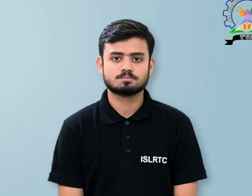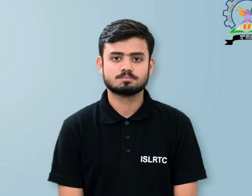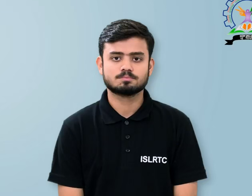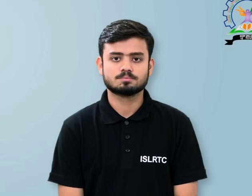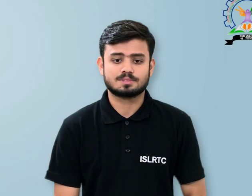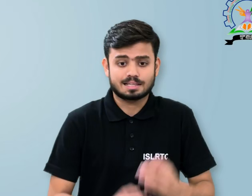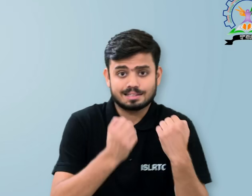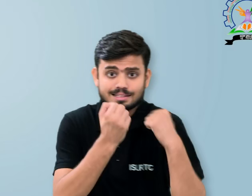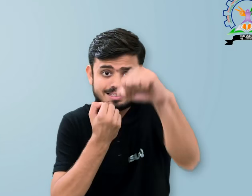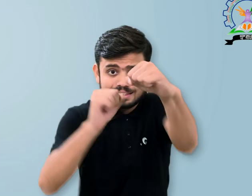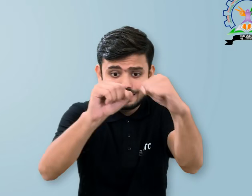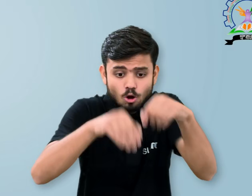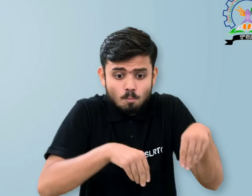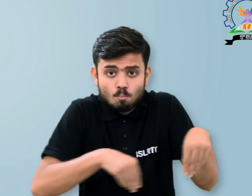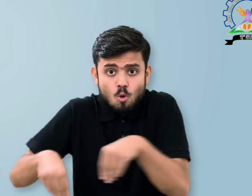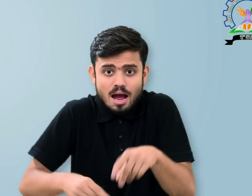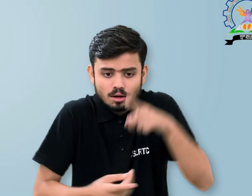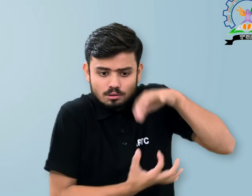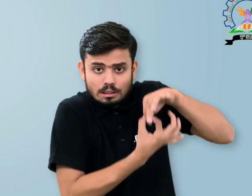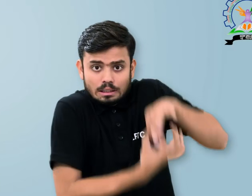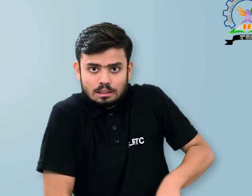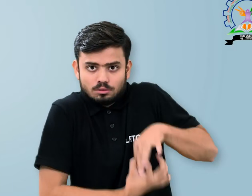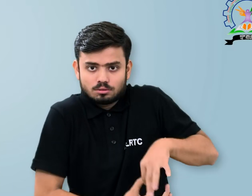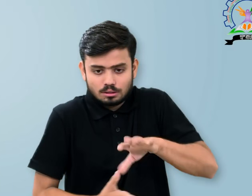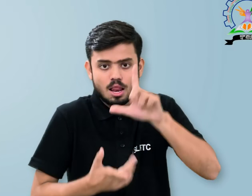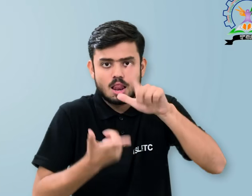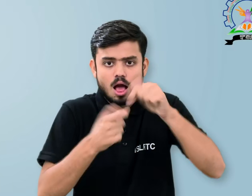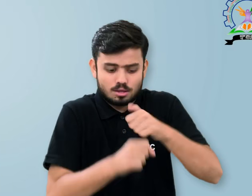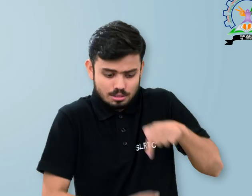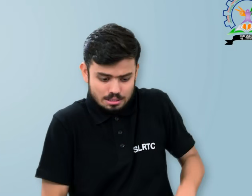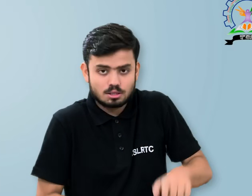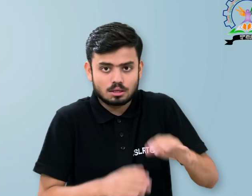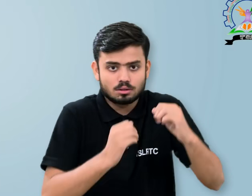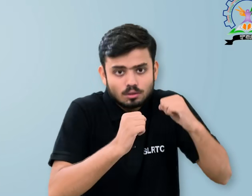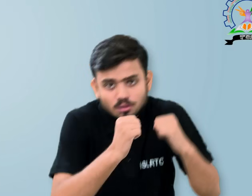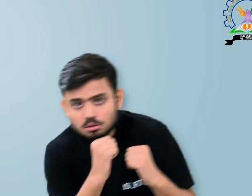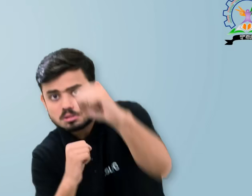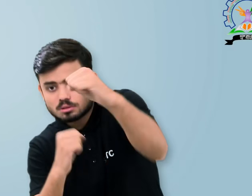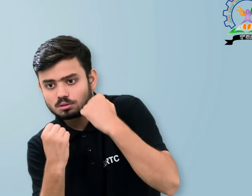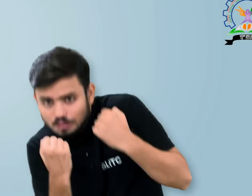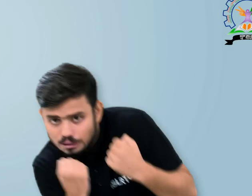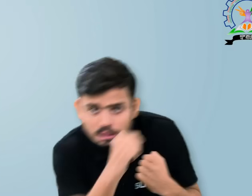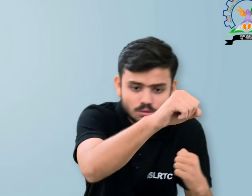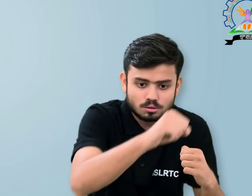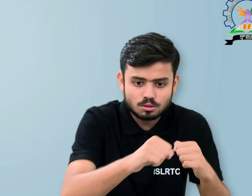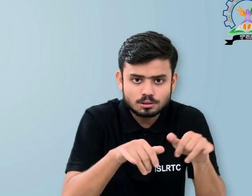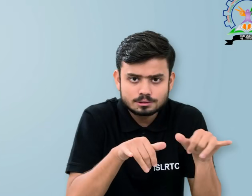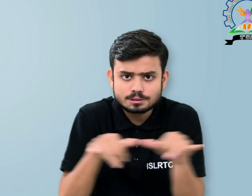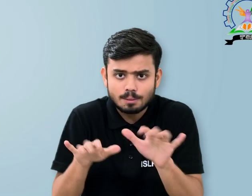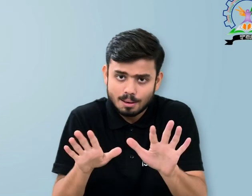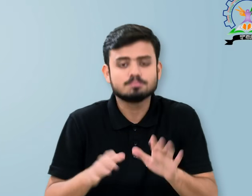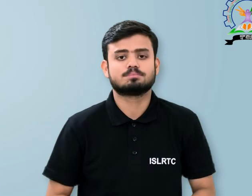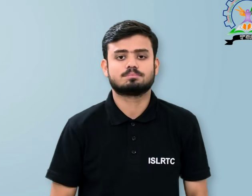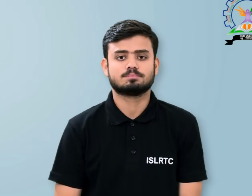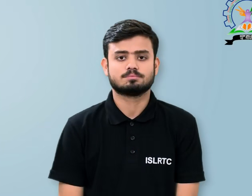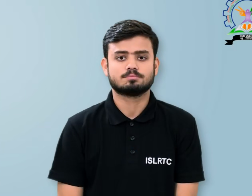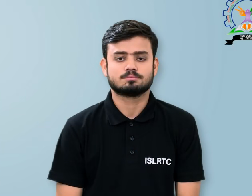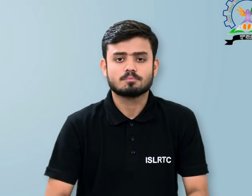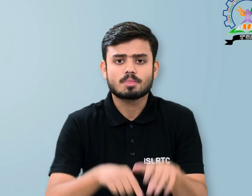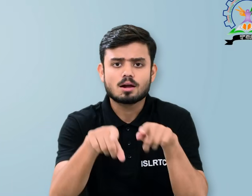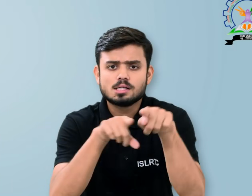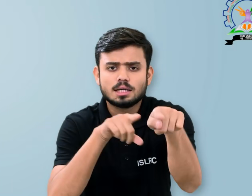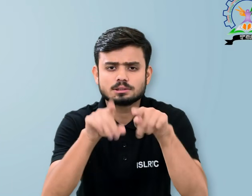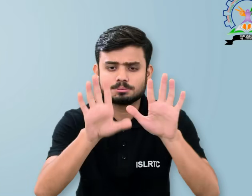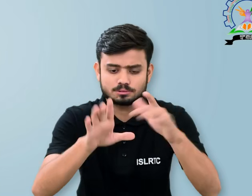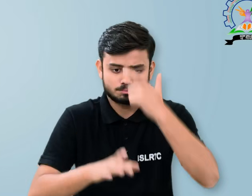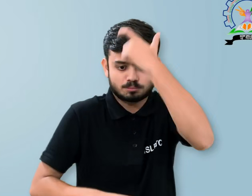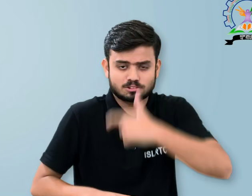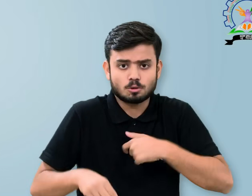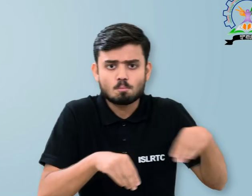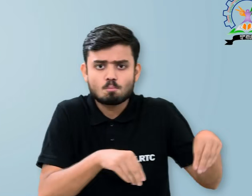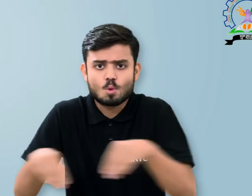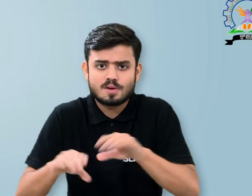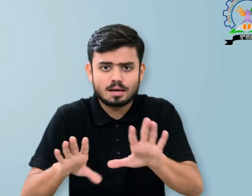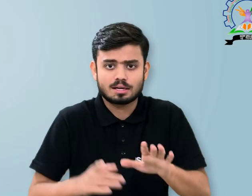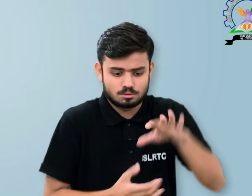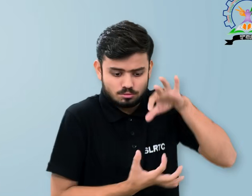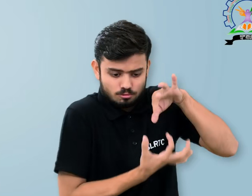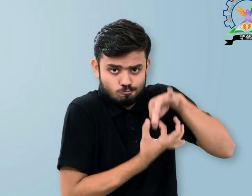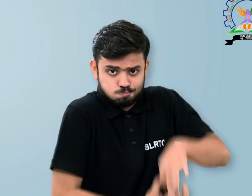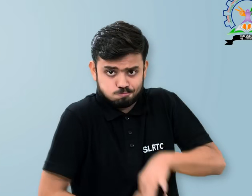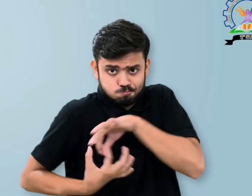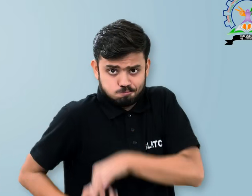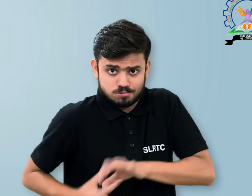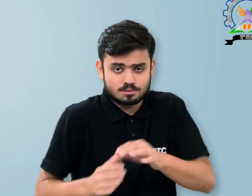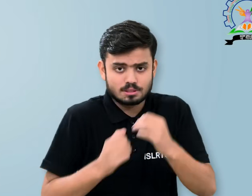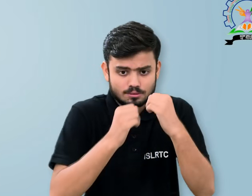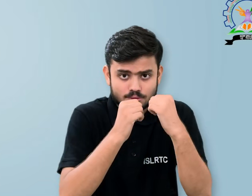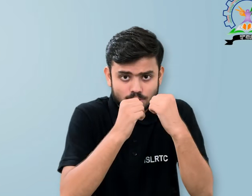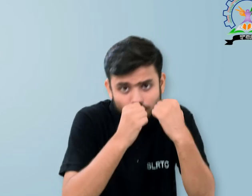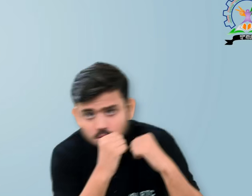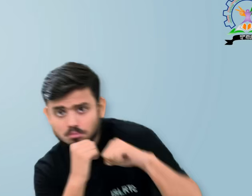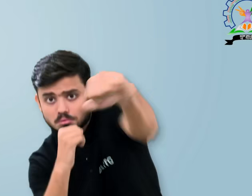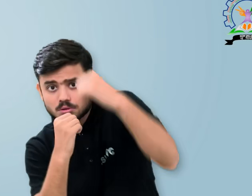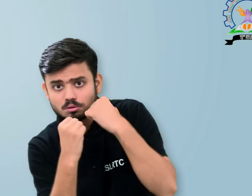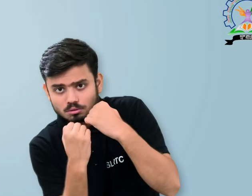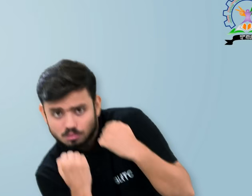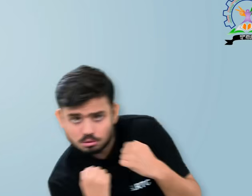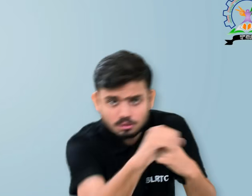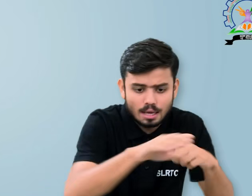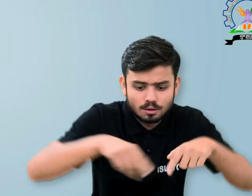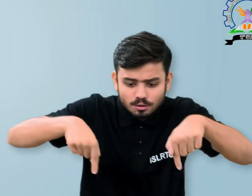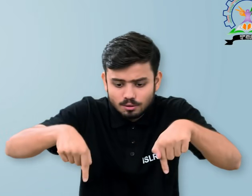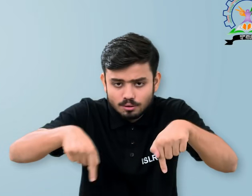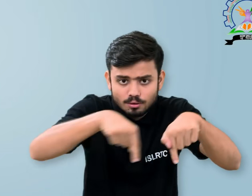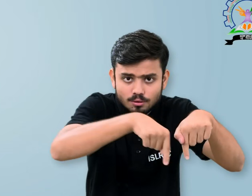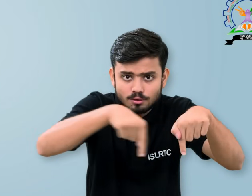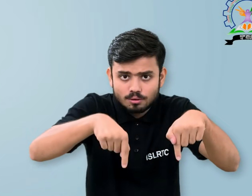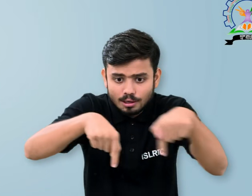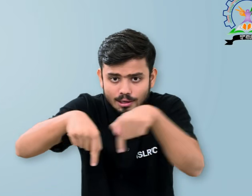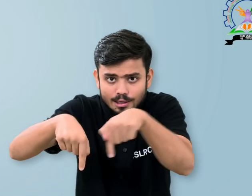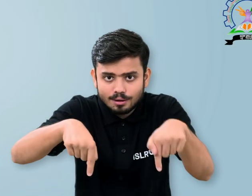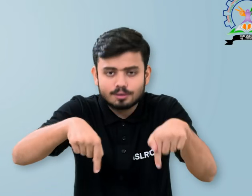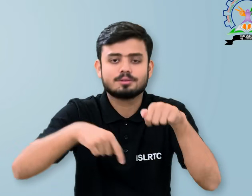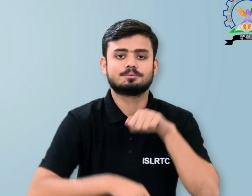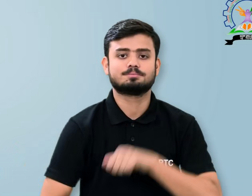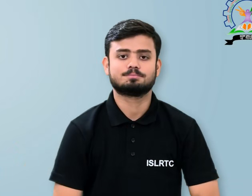Dive This is when one fighter purposely goes down for the count or pretends to be knocked out.